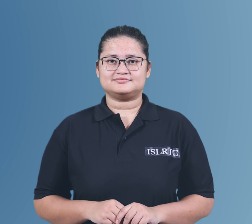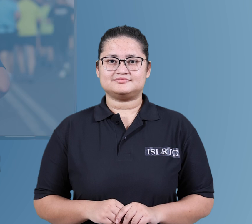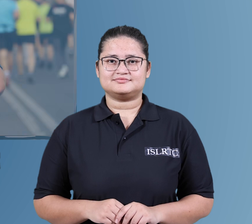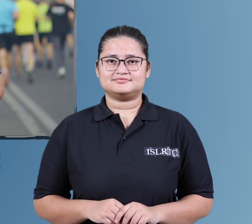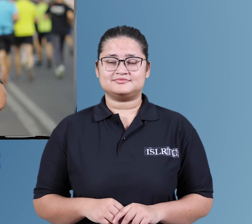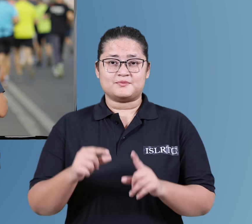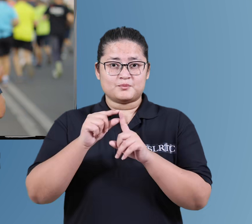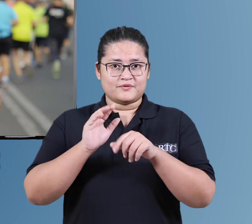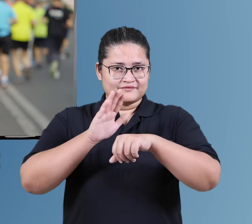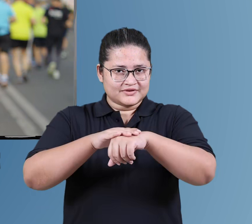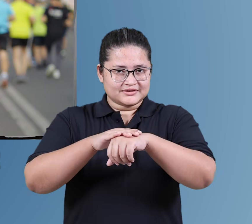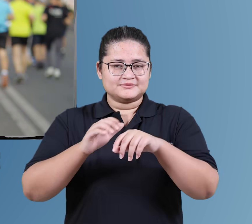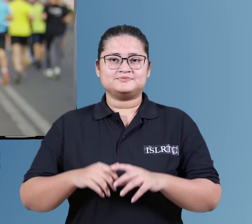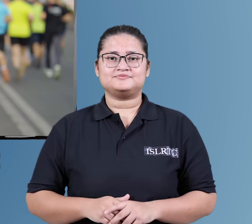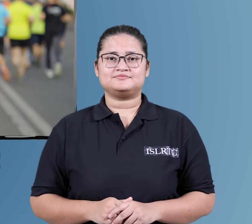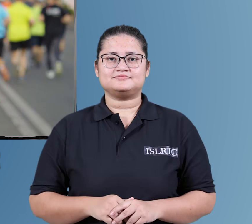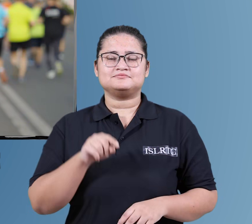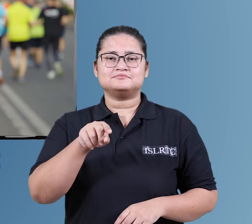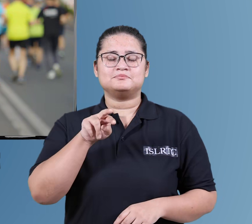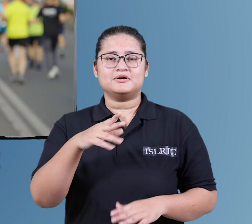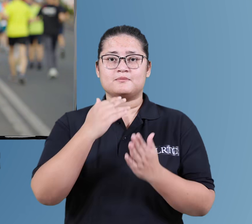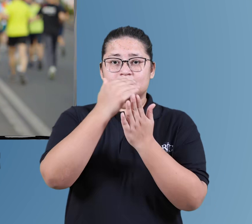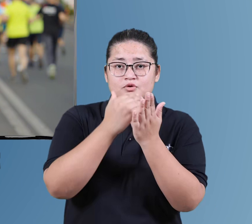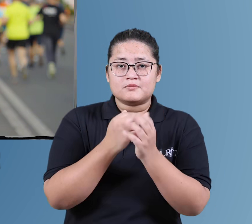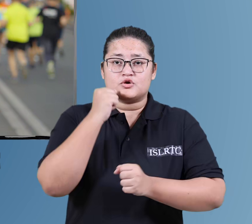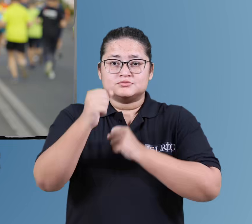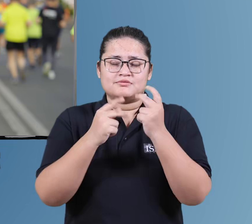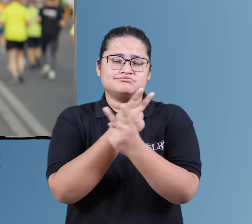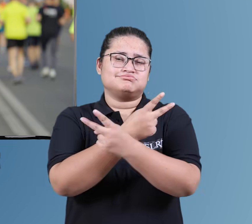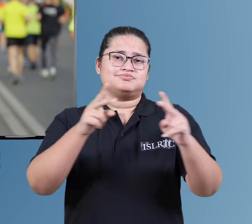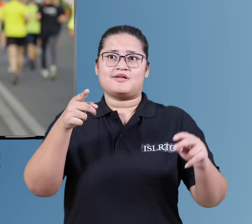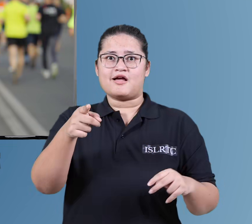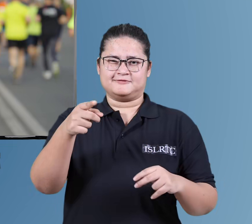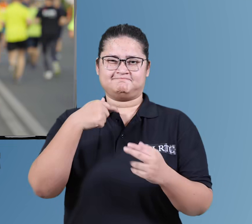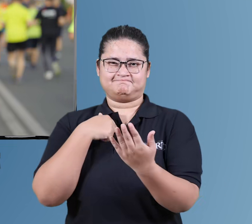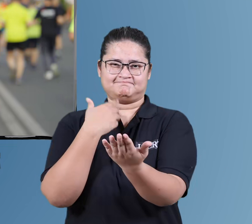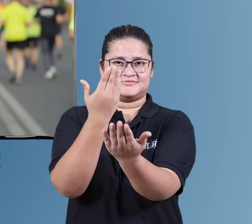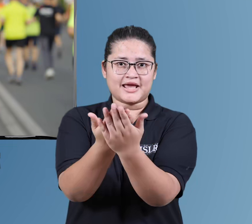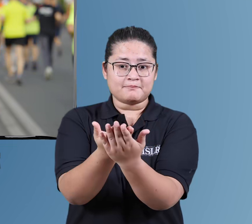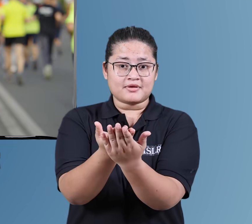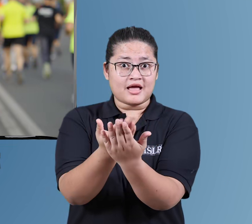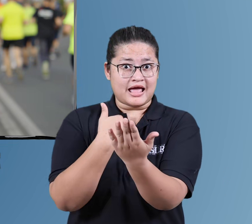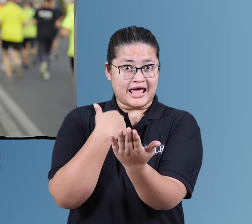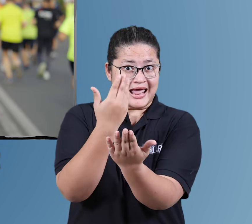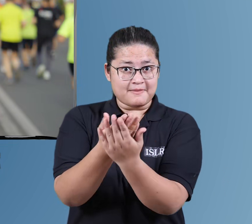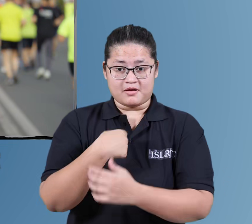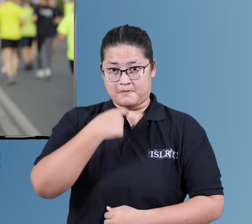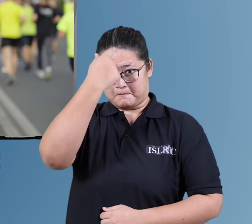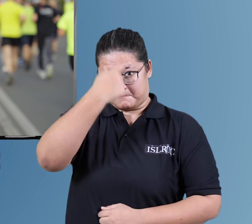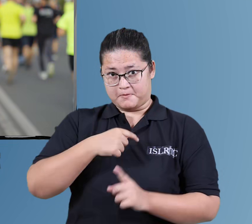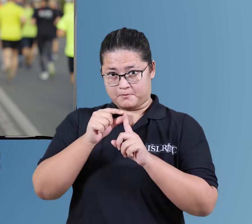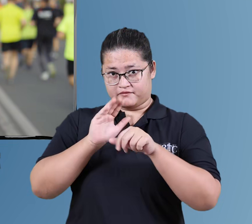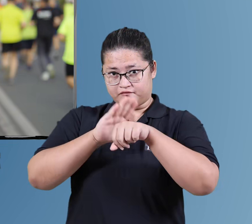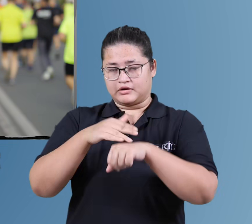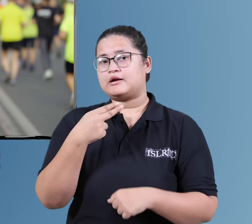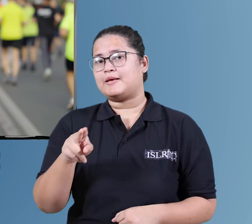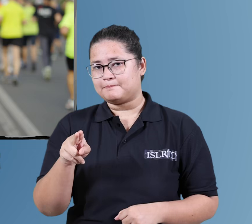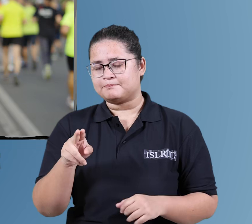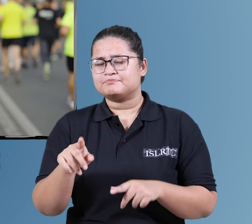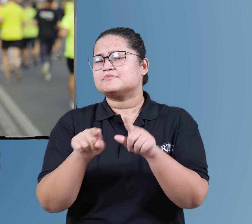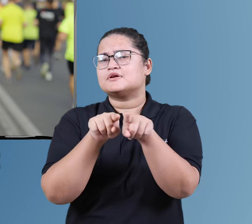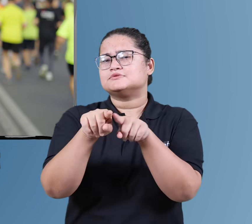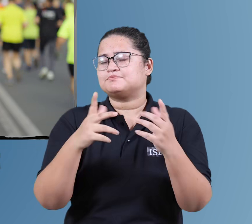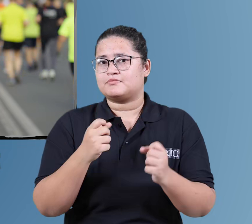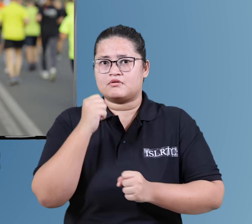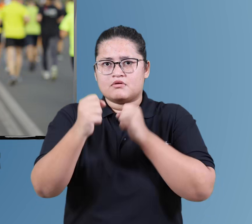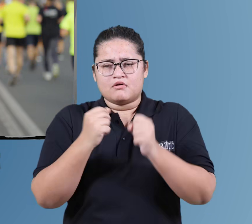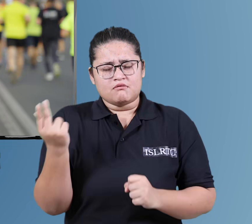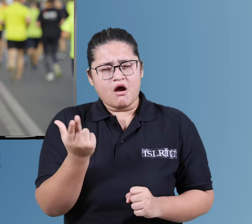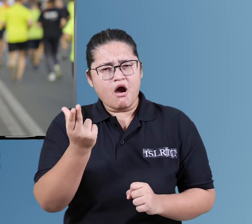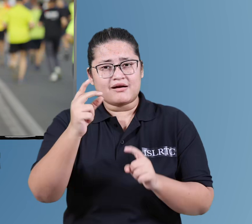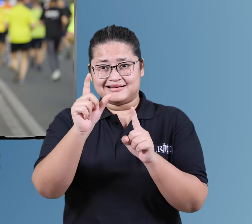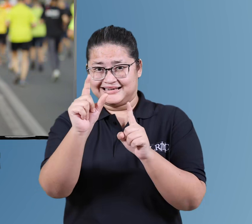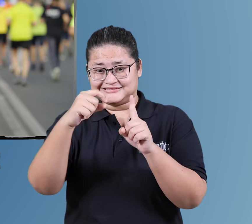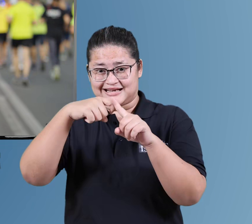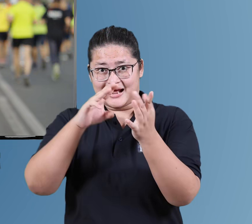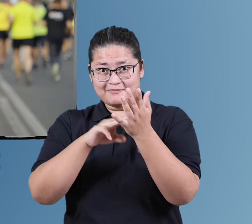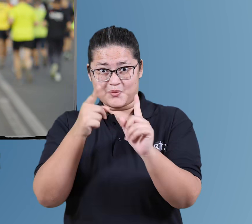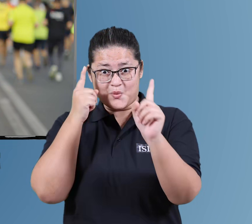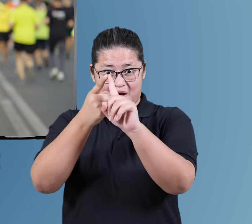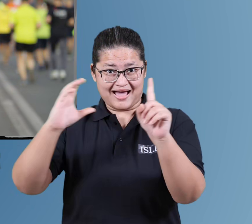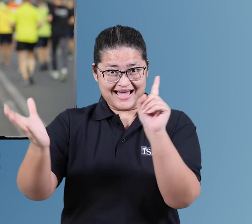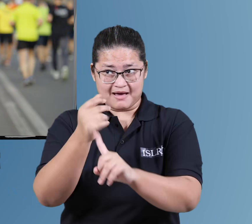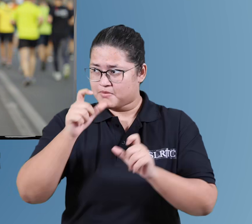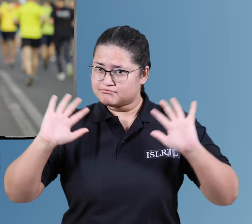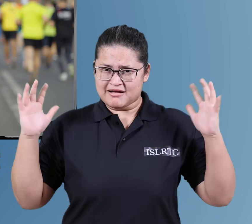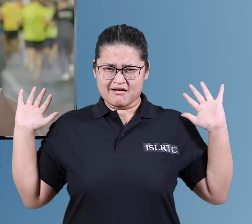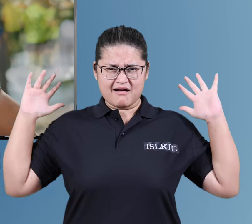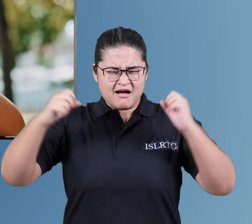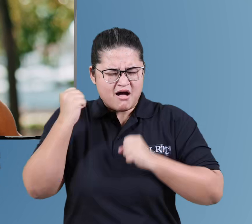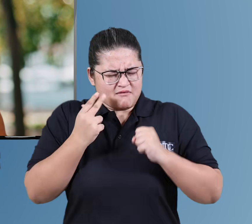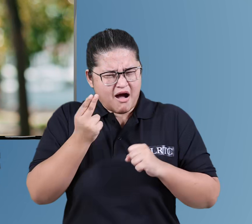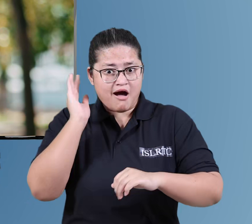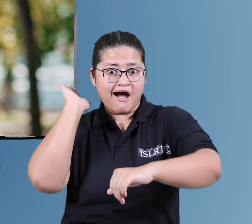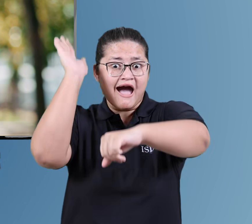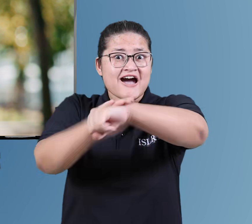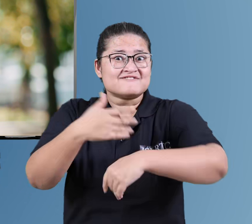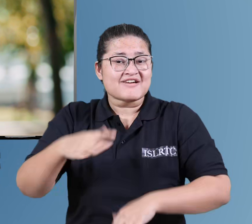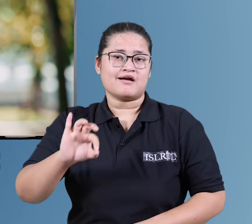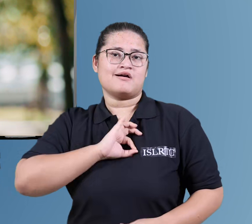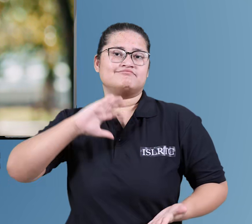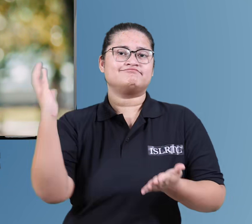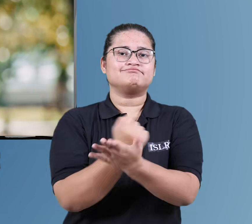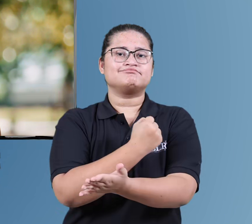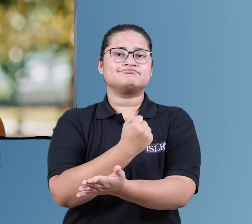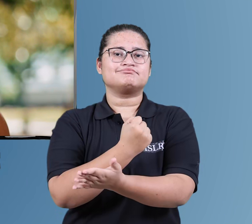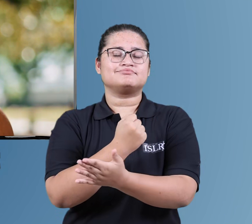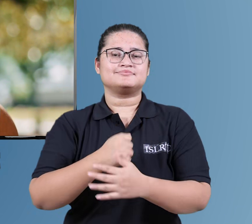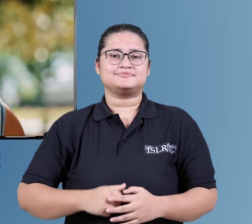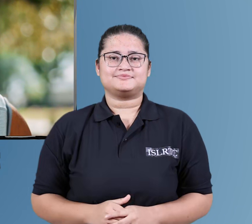Participant A person who is interested in taking part in any activity, event or competition is called a participant. each participant in the 10 kilometer marathon received a medal at the finish line.